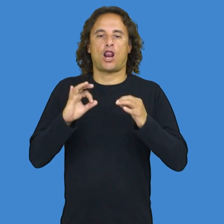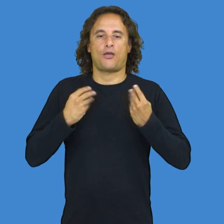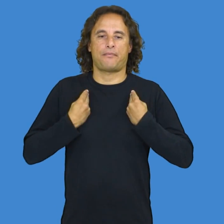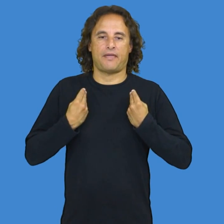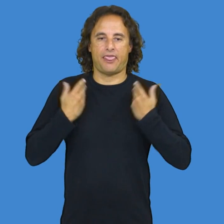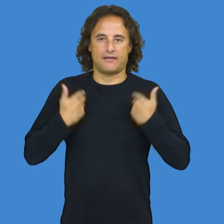vivir